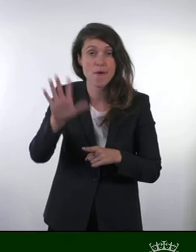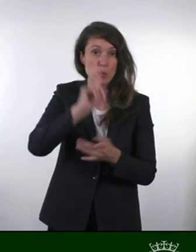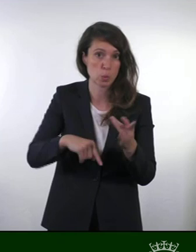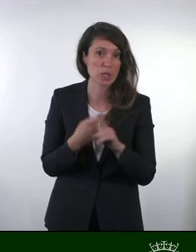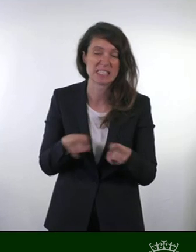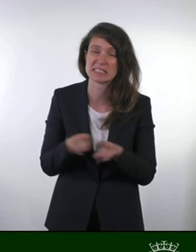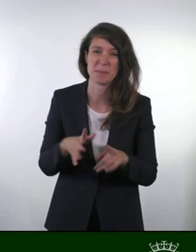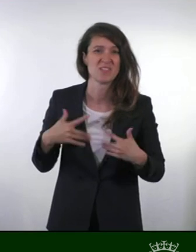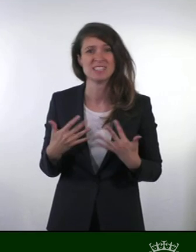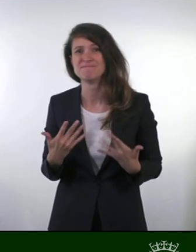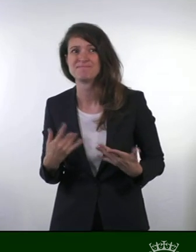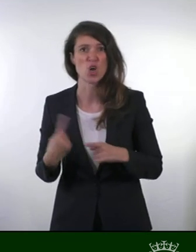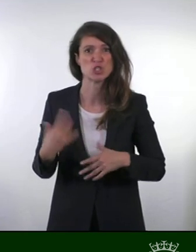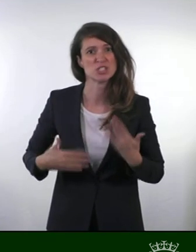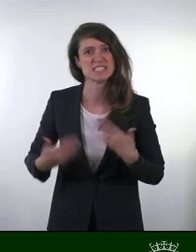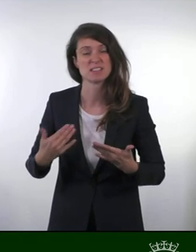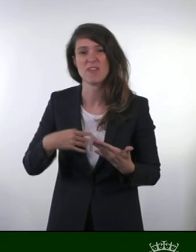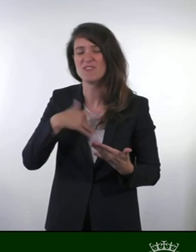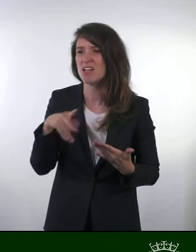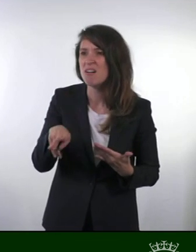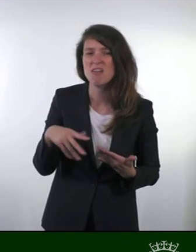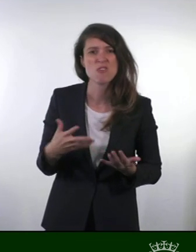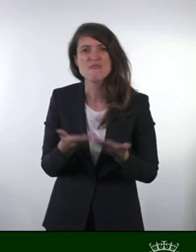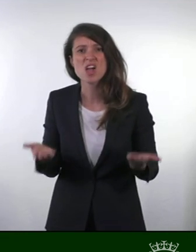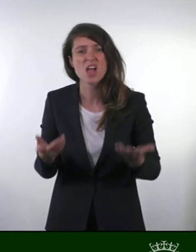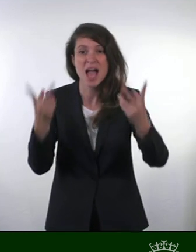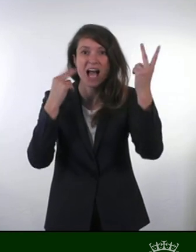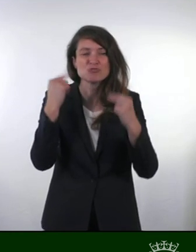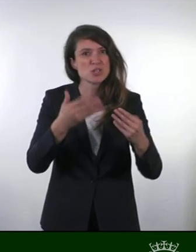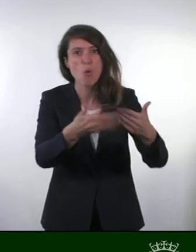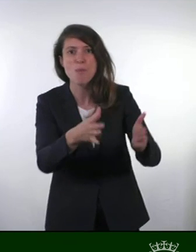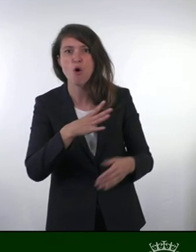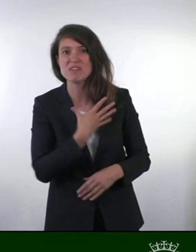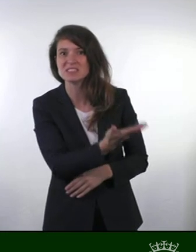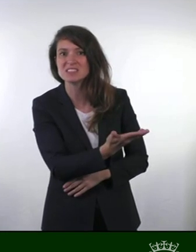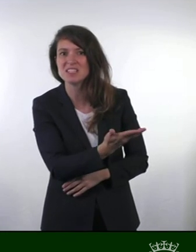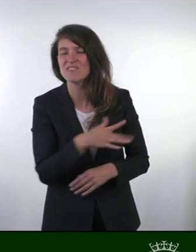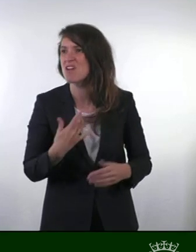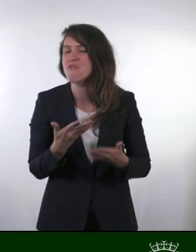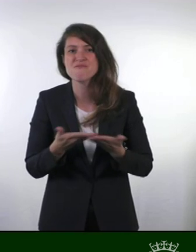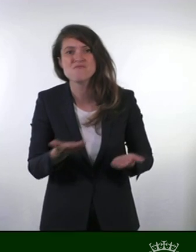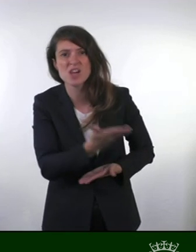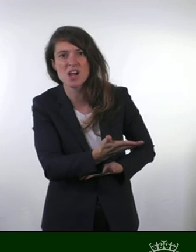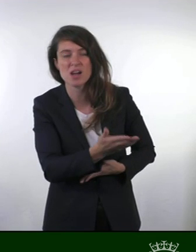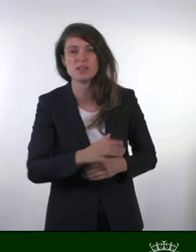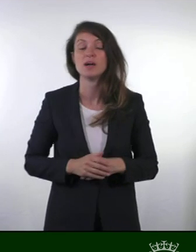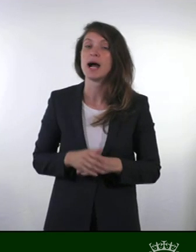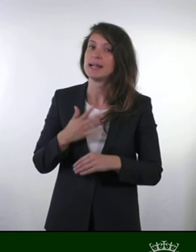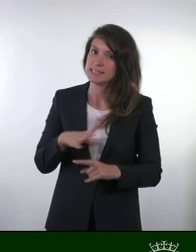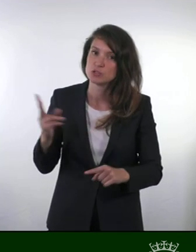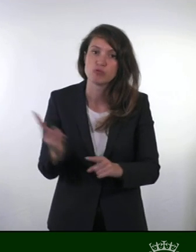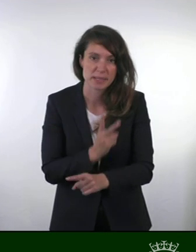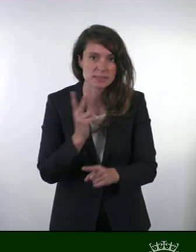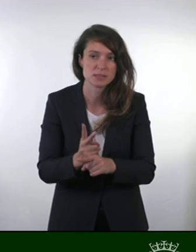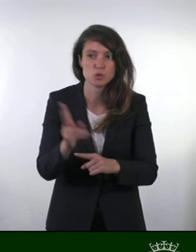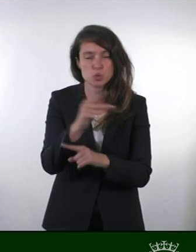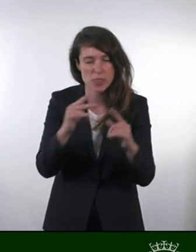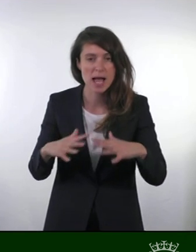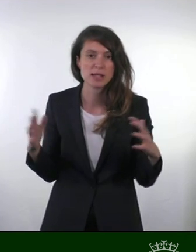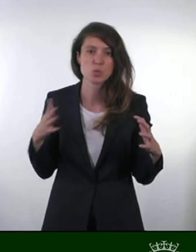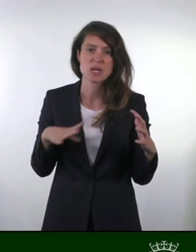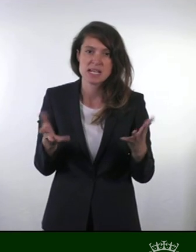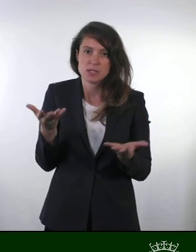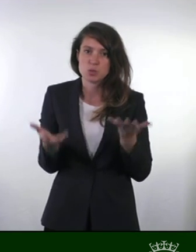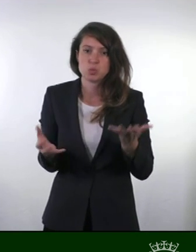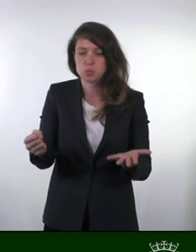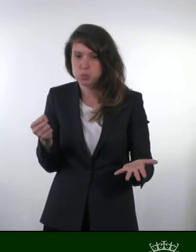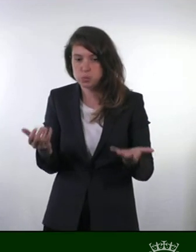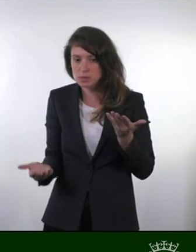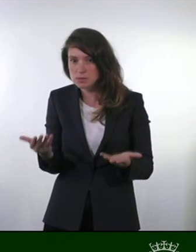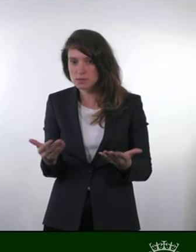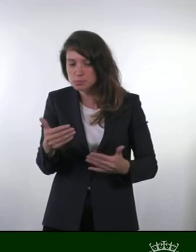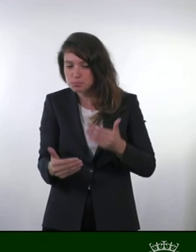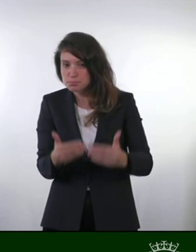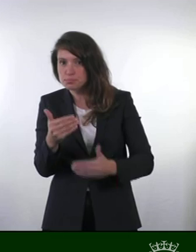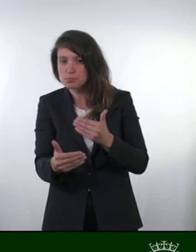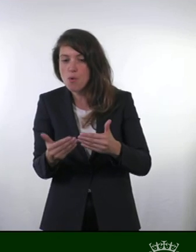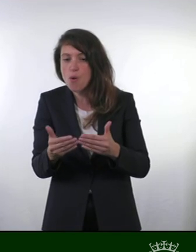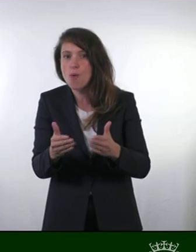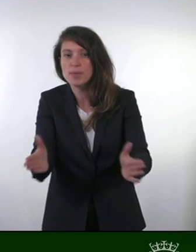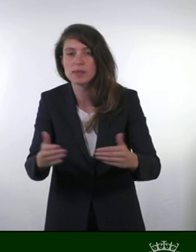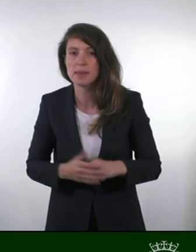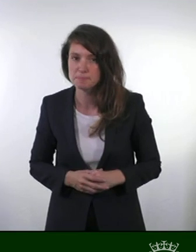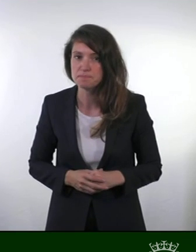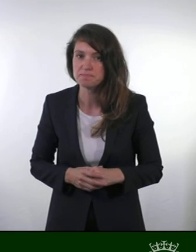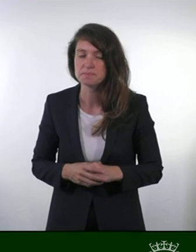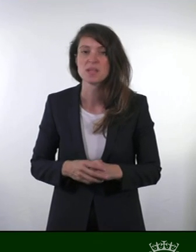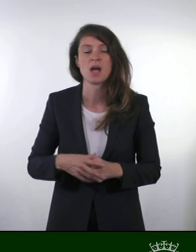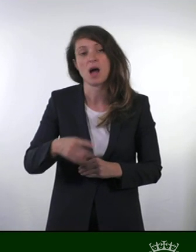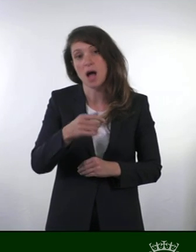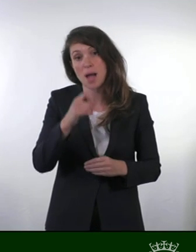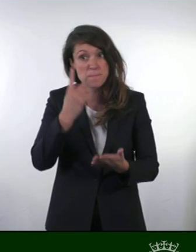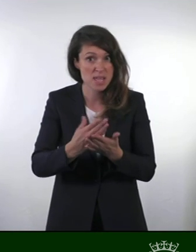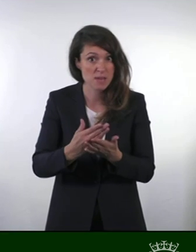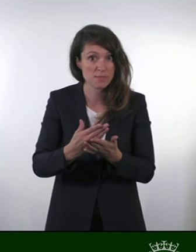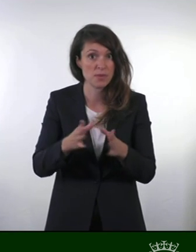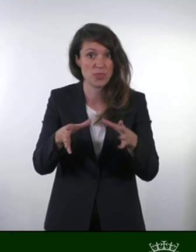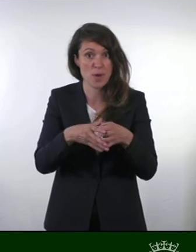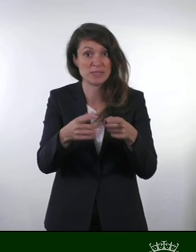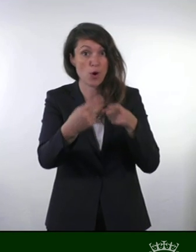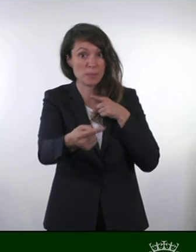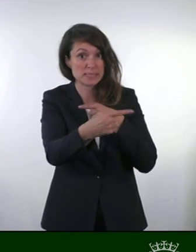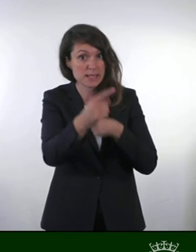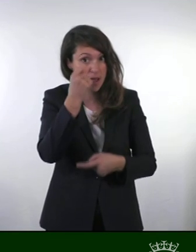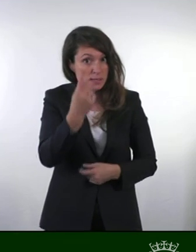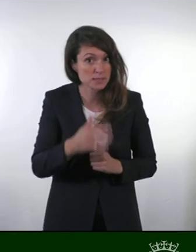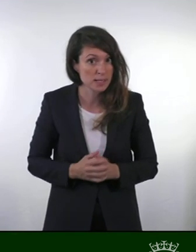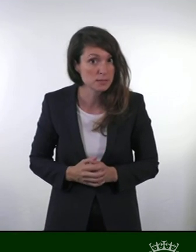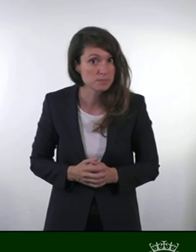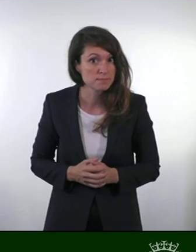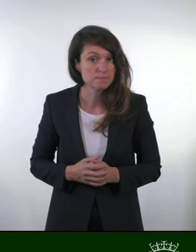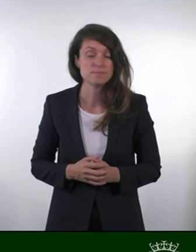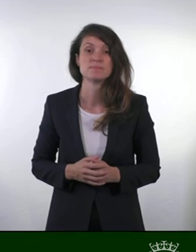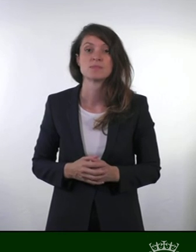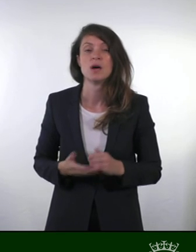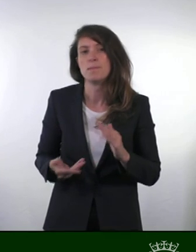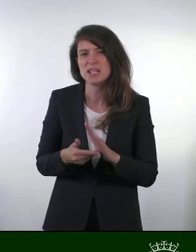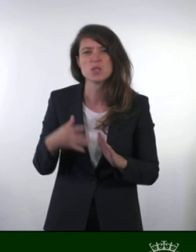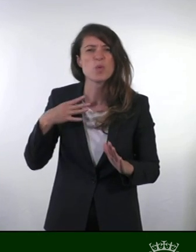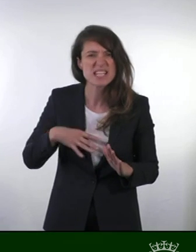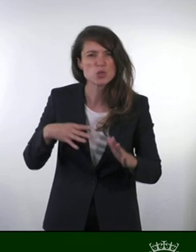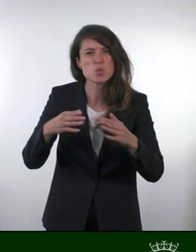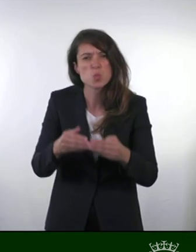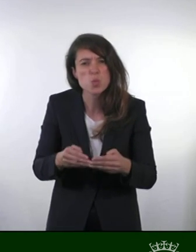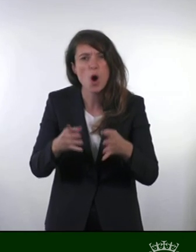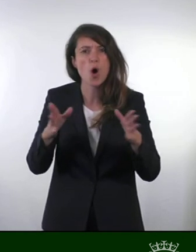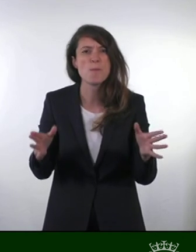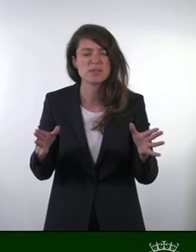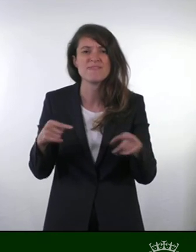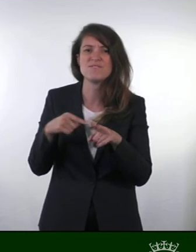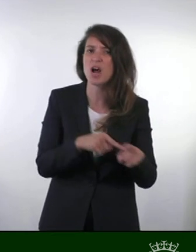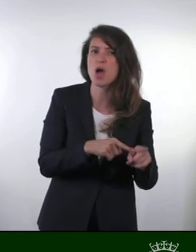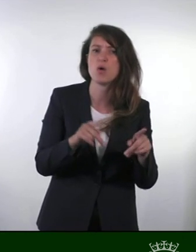People feel a sense of unfairness when they look at hairdressers opening, but I repeat to the House the need to strike the balance that we have described—I believe that is understood by the Labour party—and the need to open up in a way that is covid-secure.